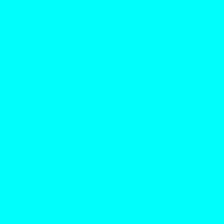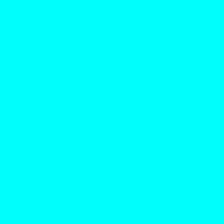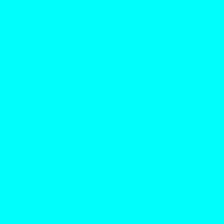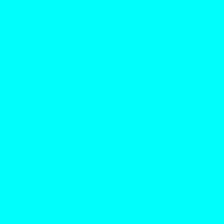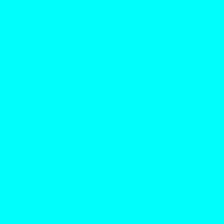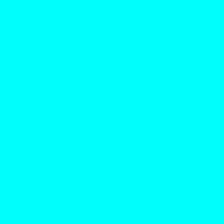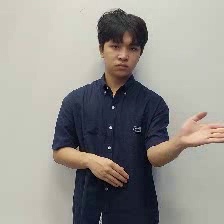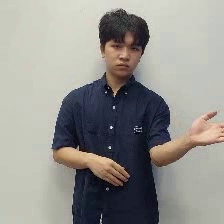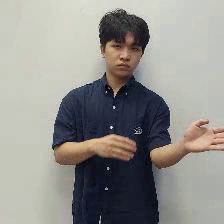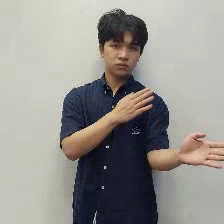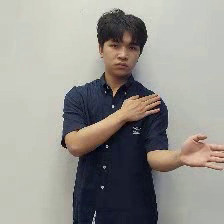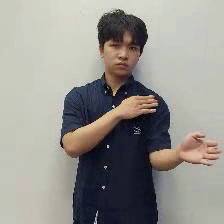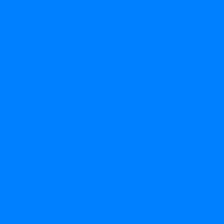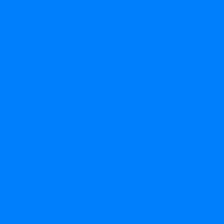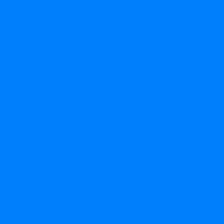Rẽ trái